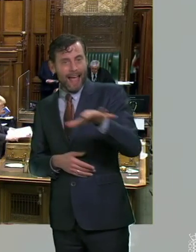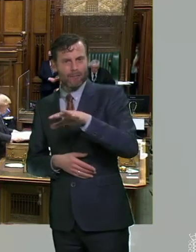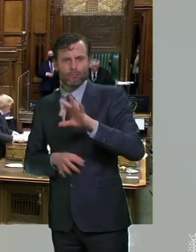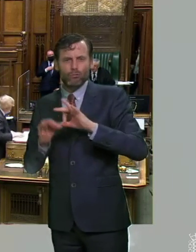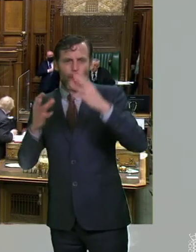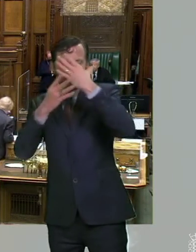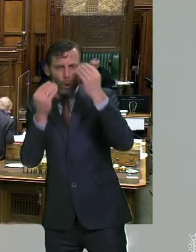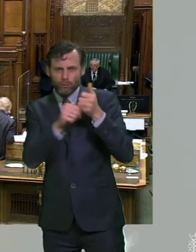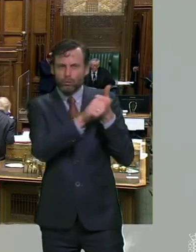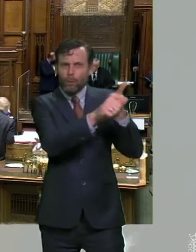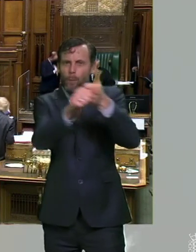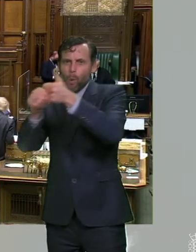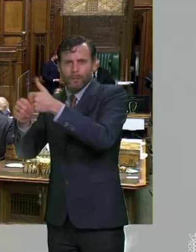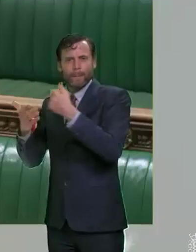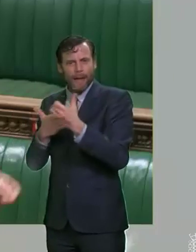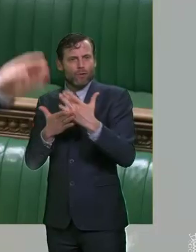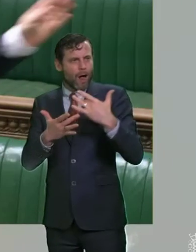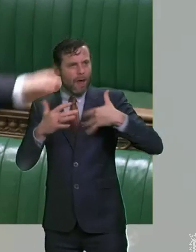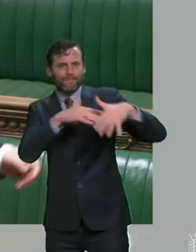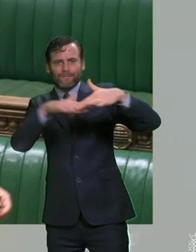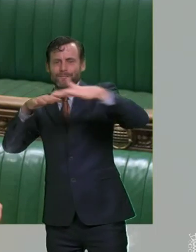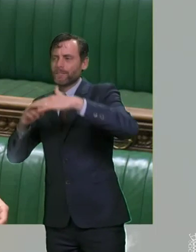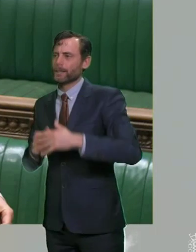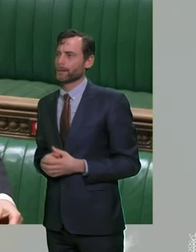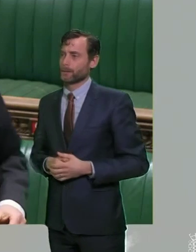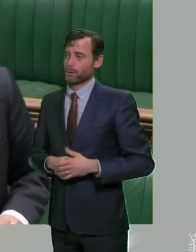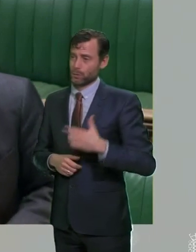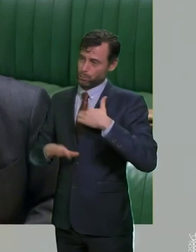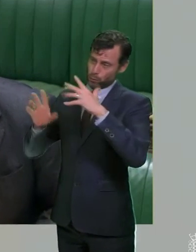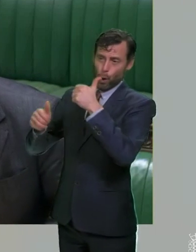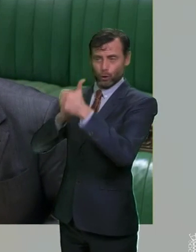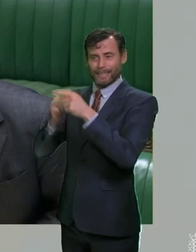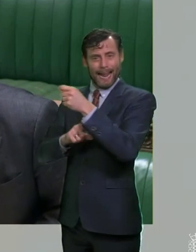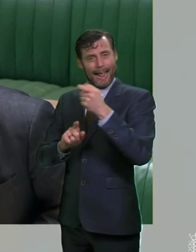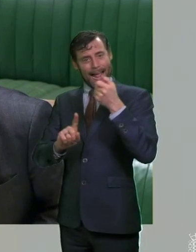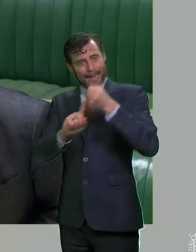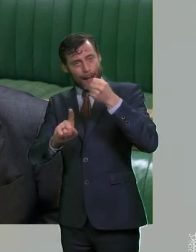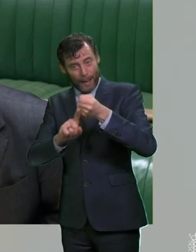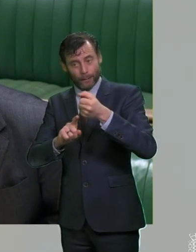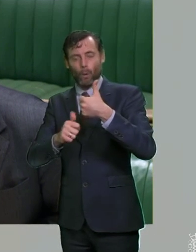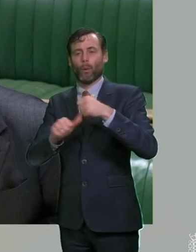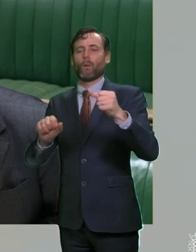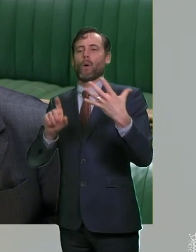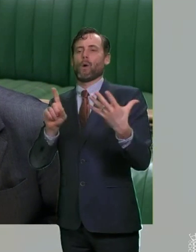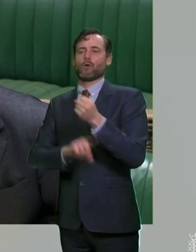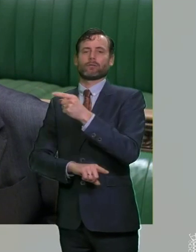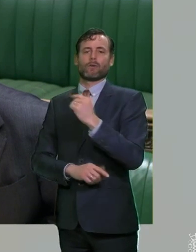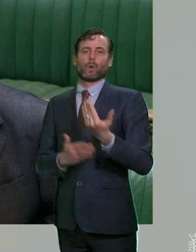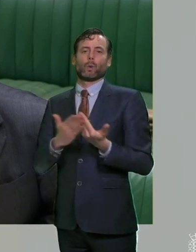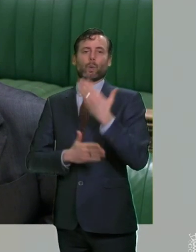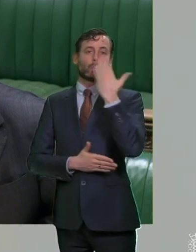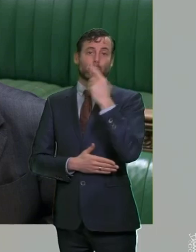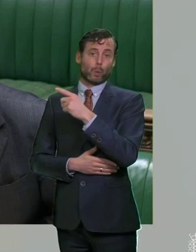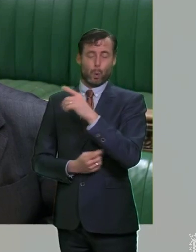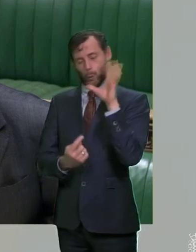First of all, I congratulate my honourable Friend on his successful campaign to get a new high school; it is absolutely vital.